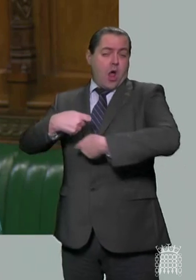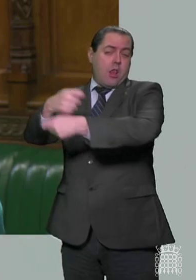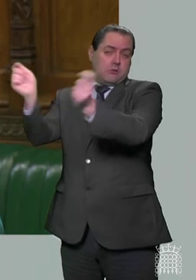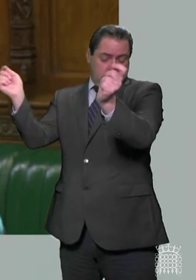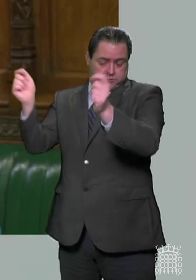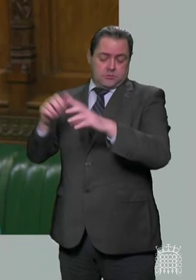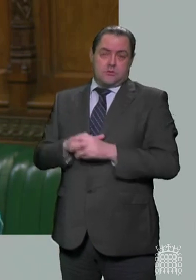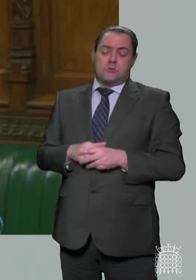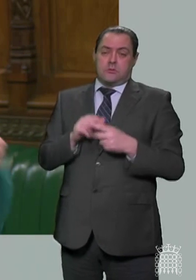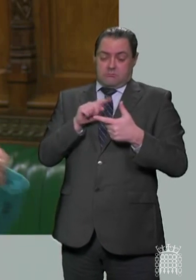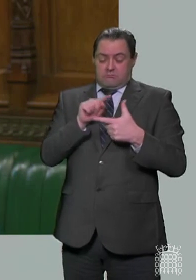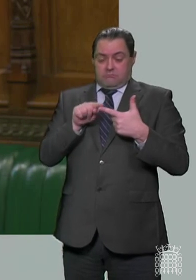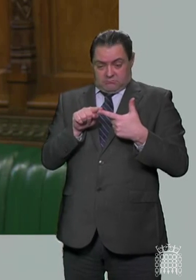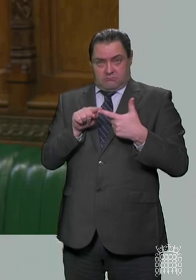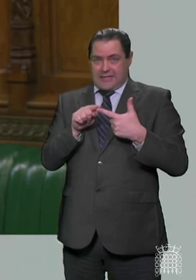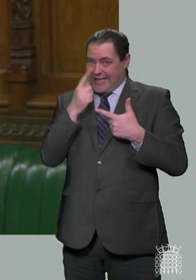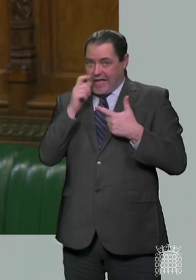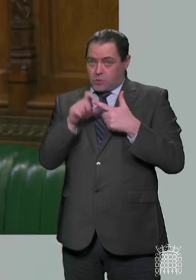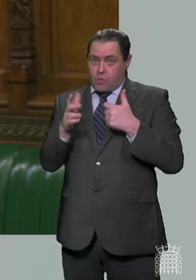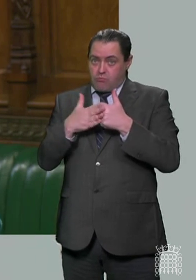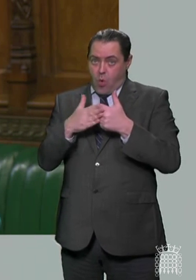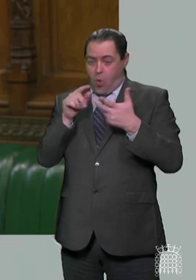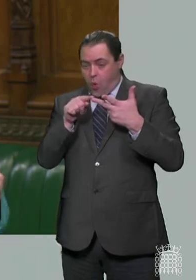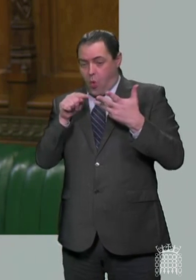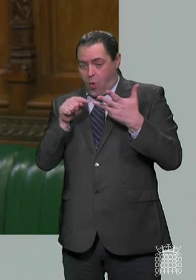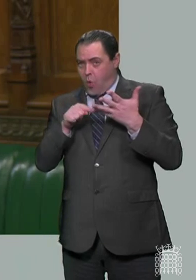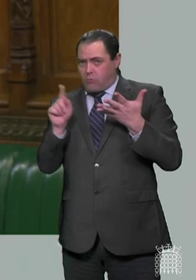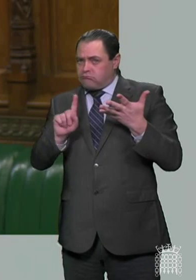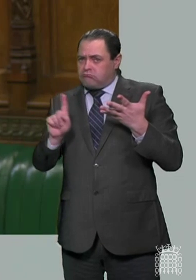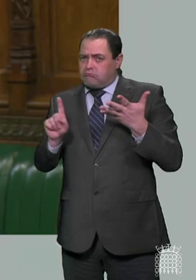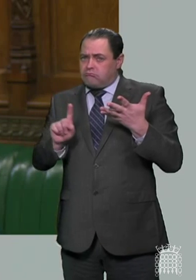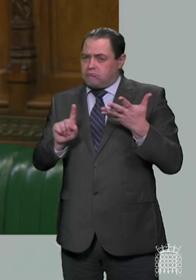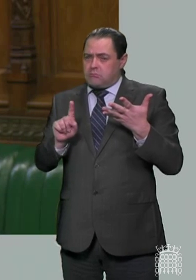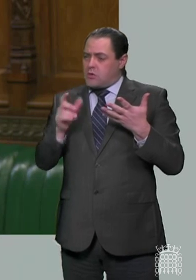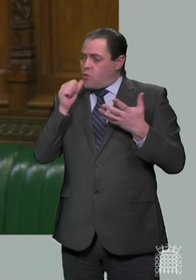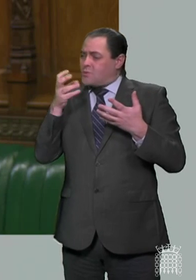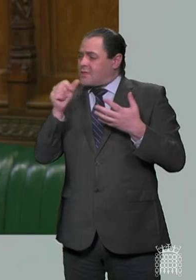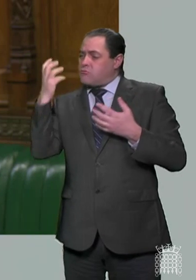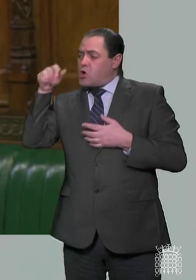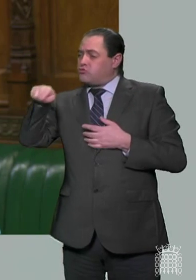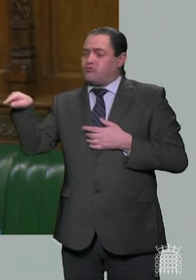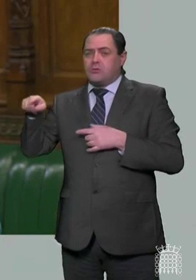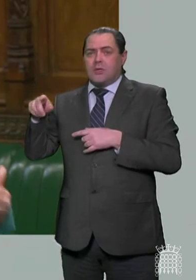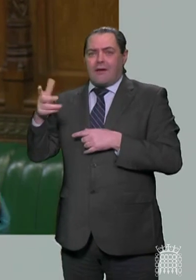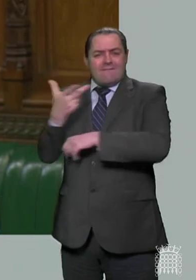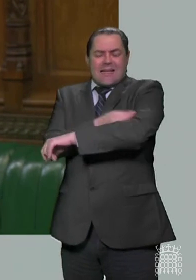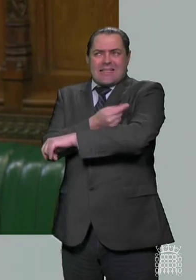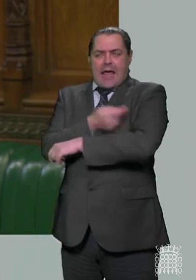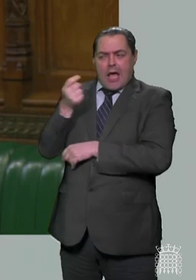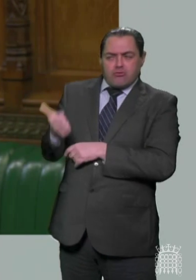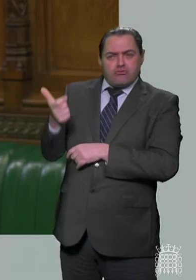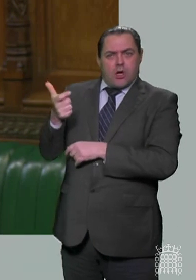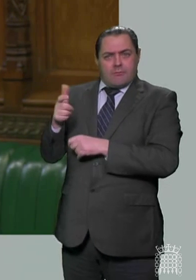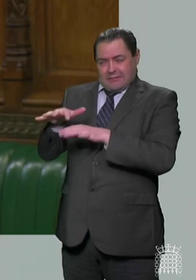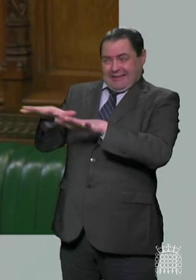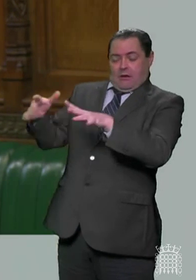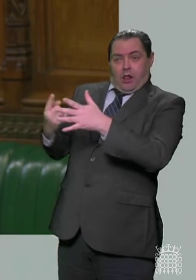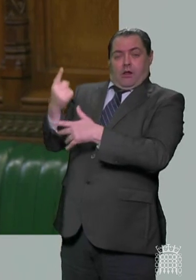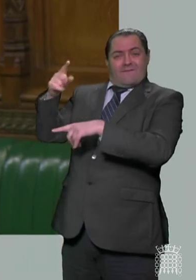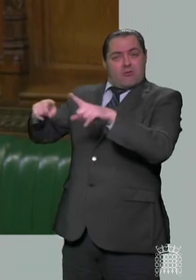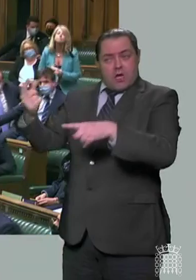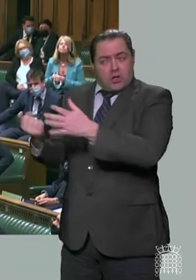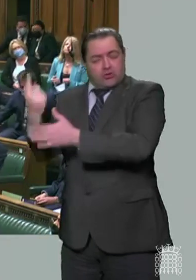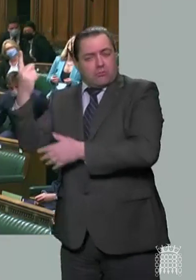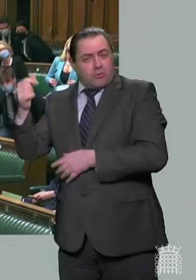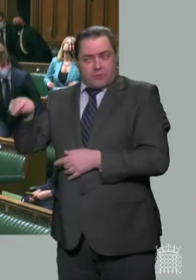Given the risk of variants emerging in places where vaccination rates are not as high as in the UK, is there more that we can do to boost vaccination rates around the world?